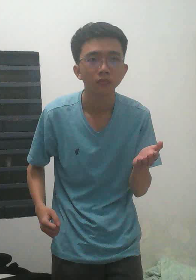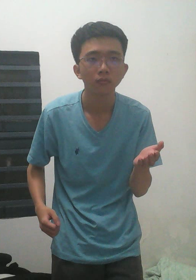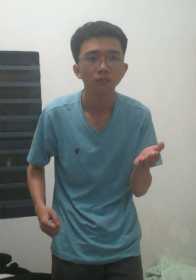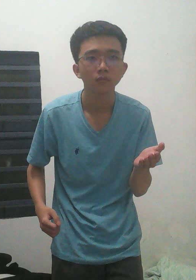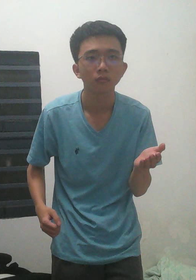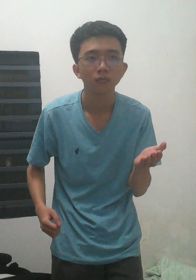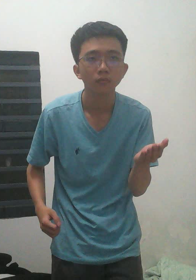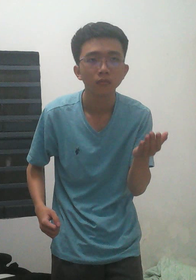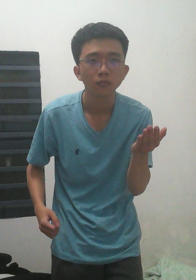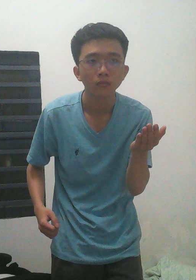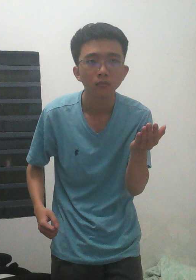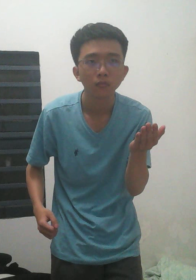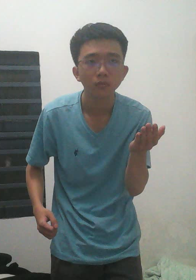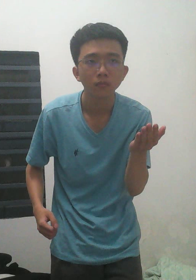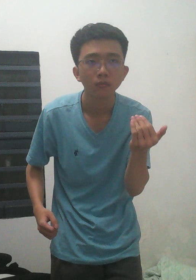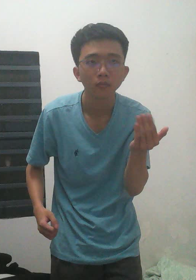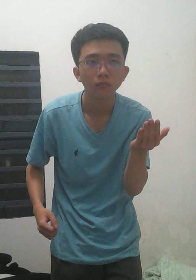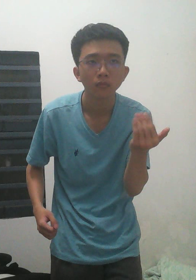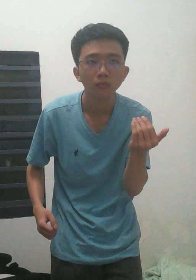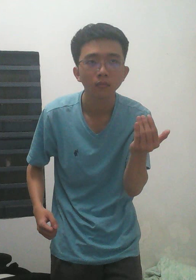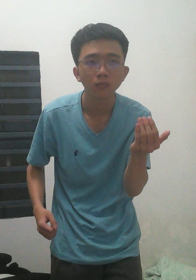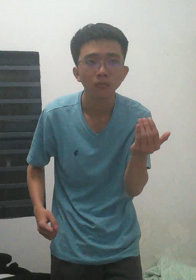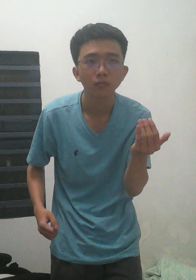yeu cau